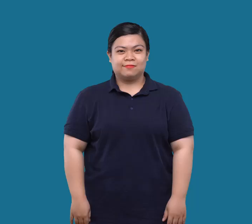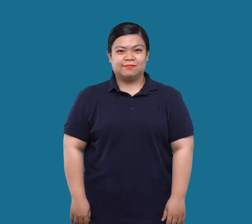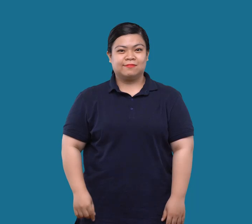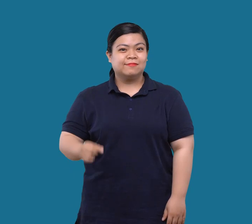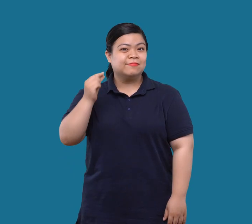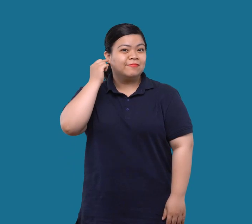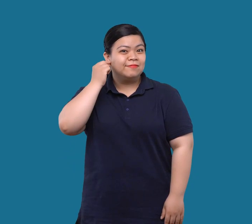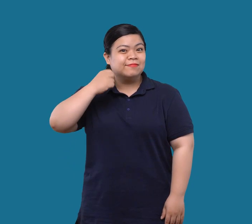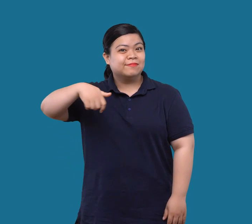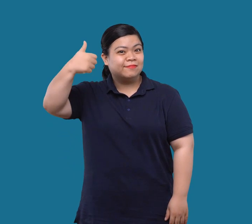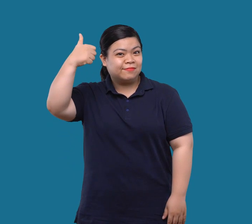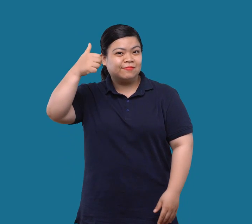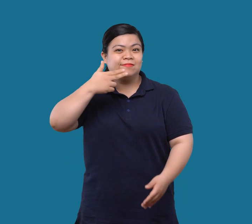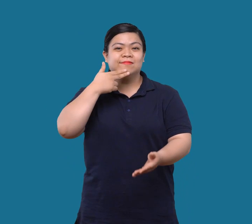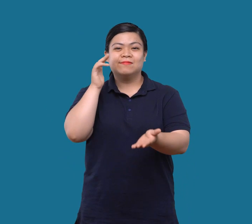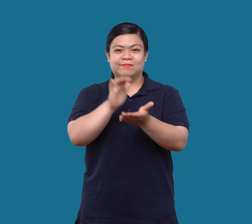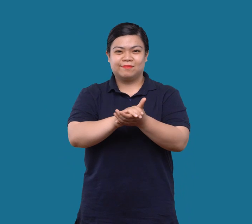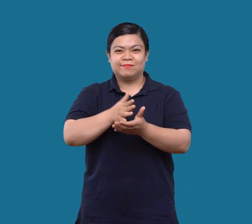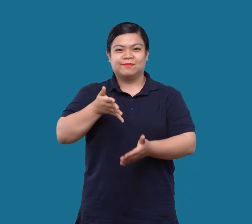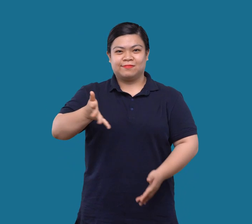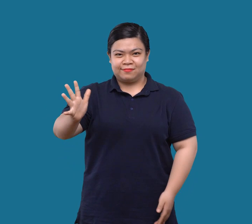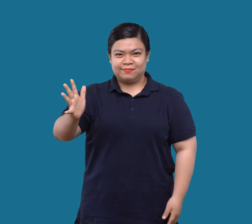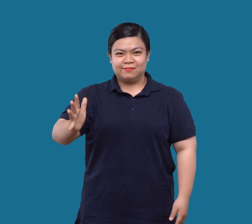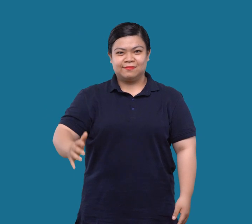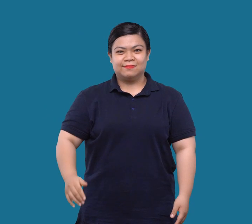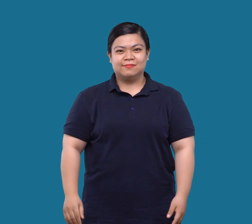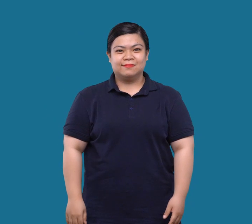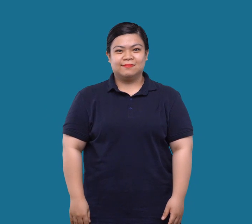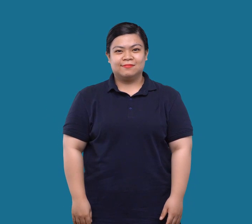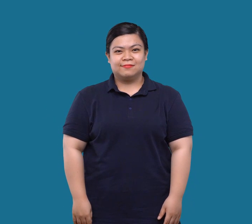chị chồng